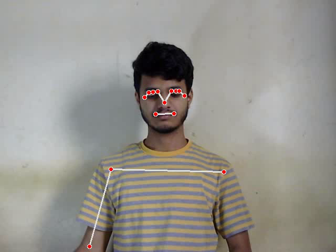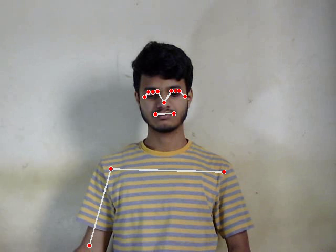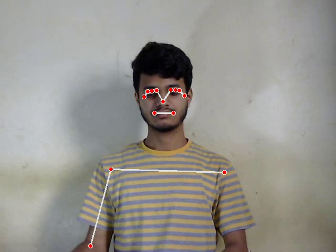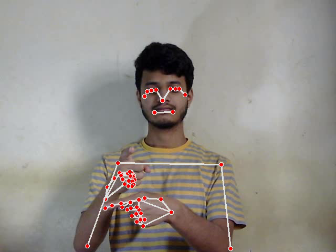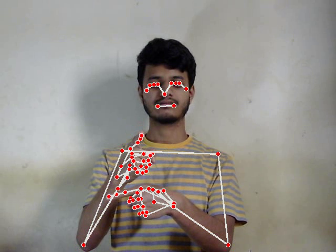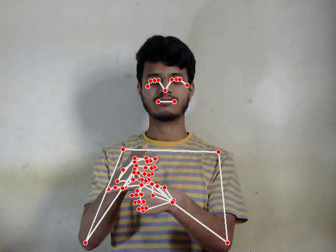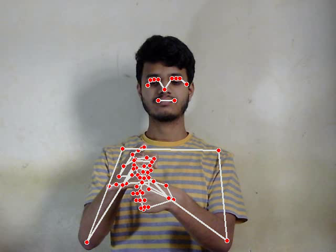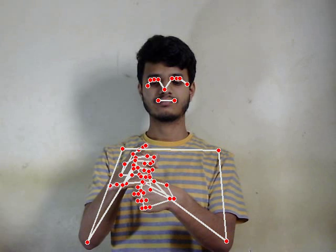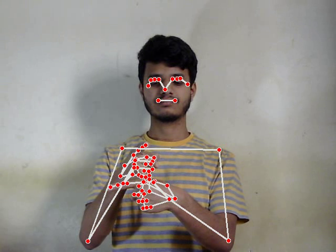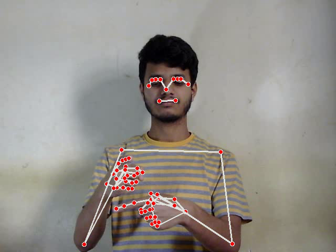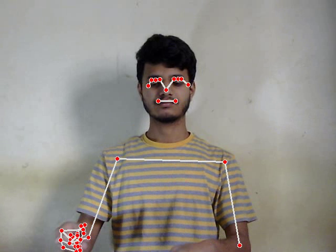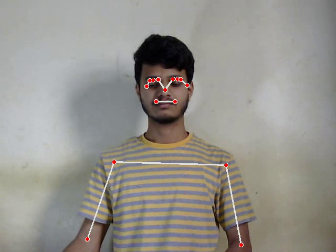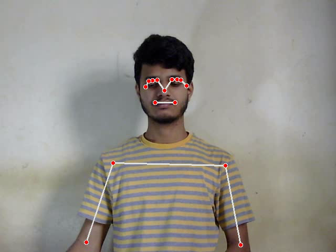right